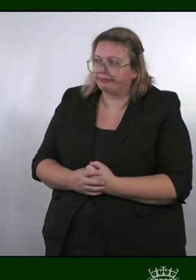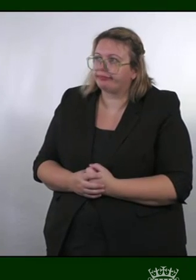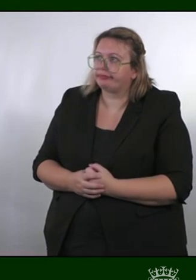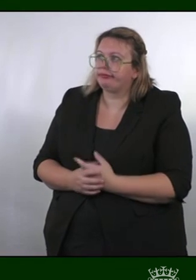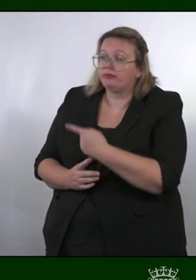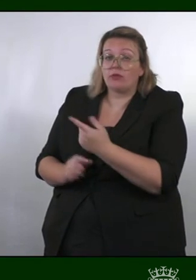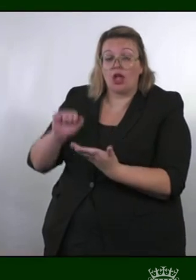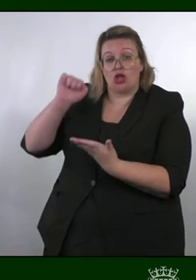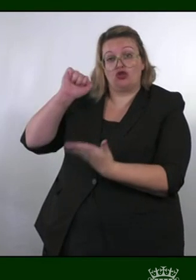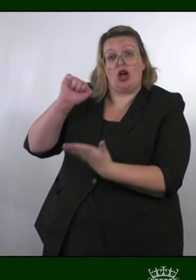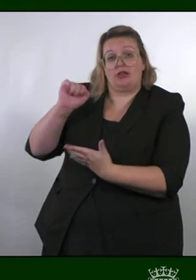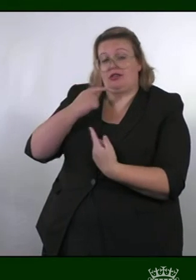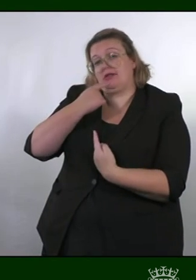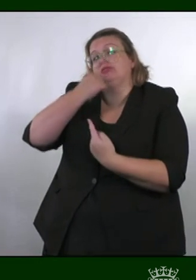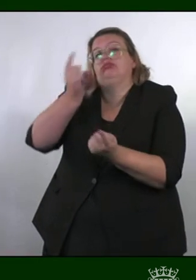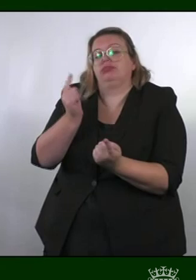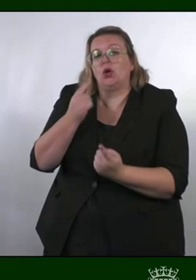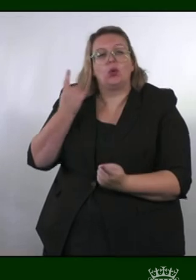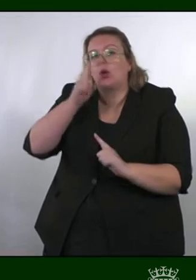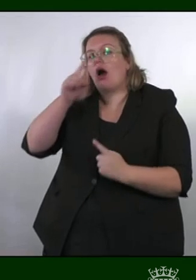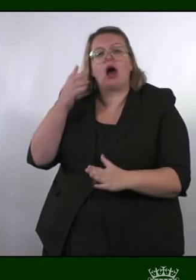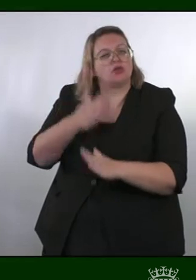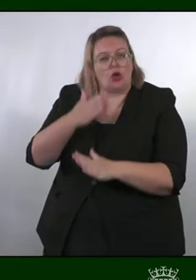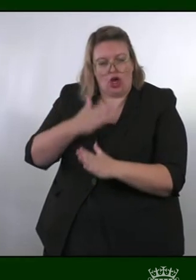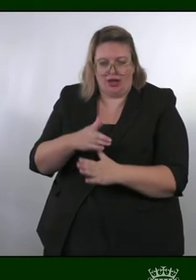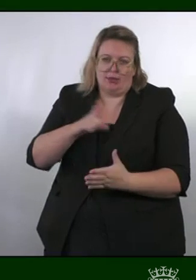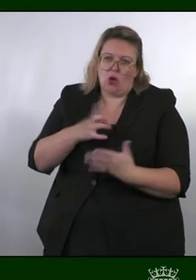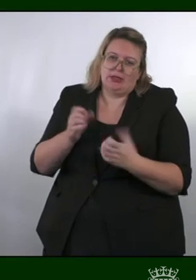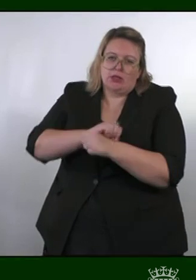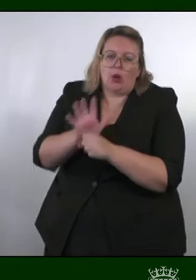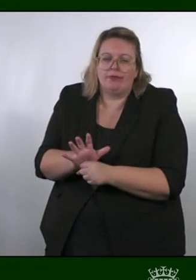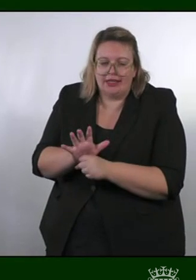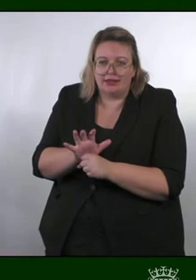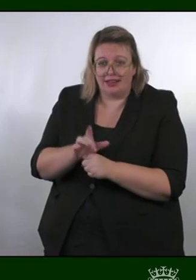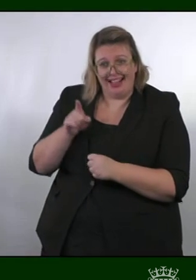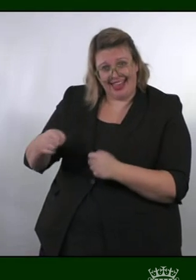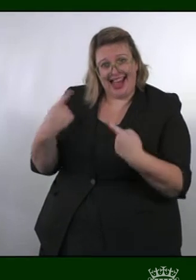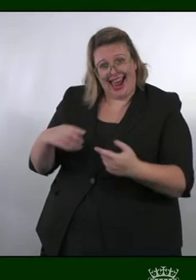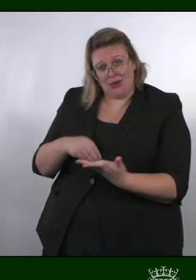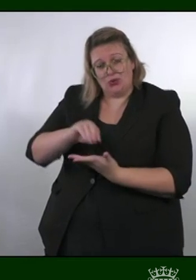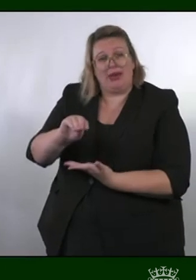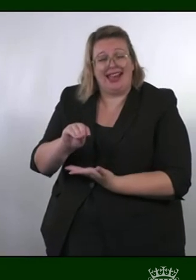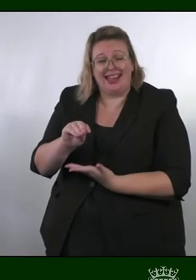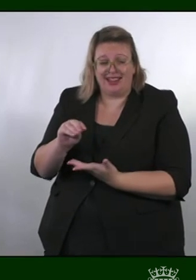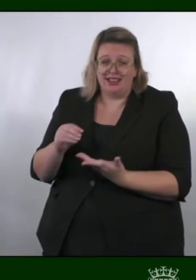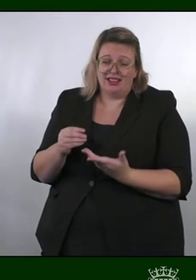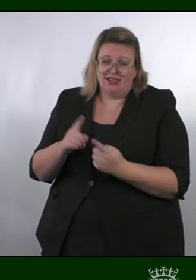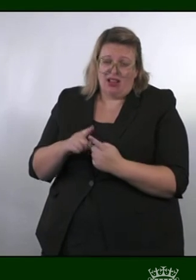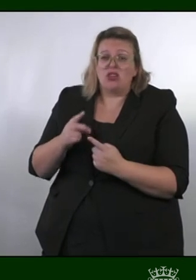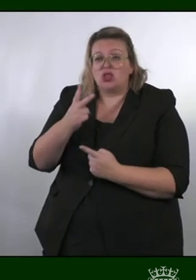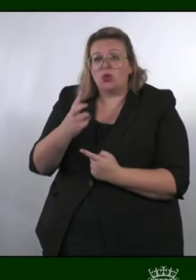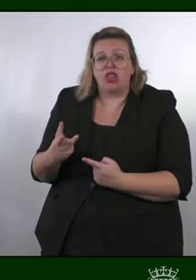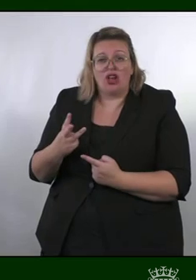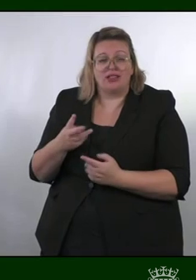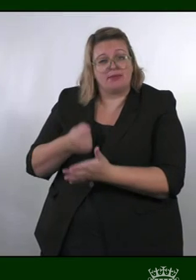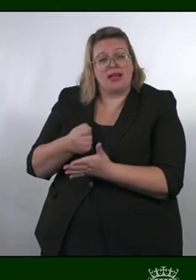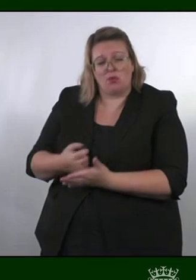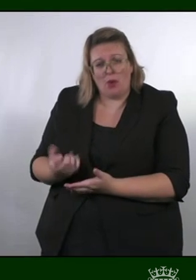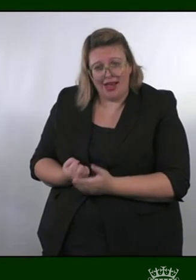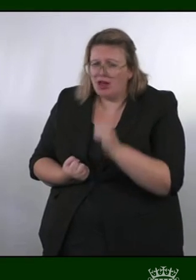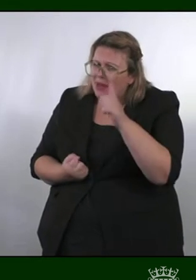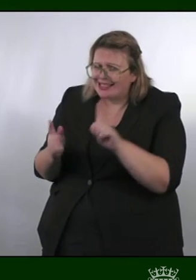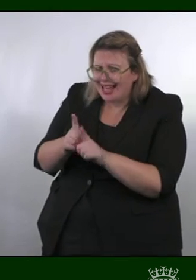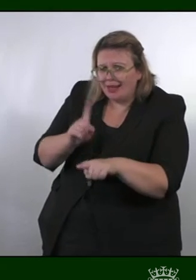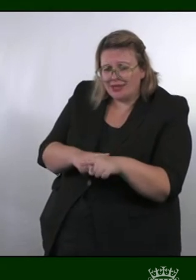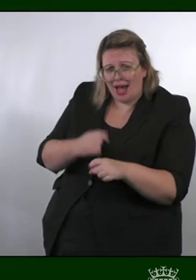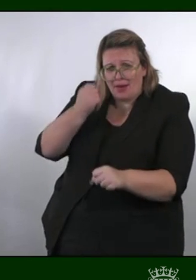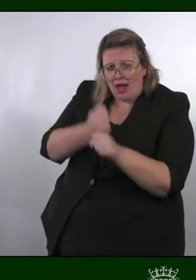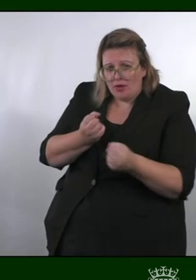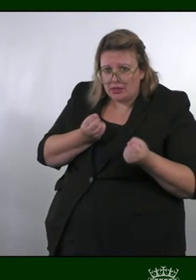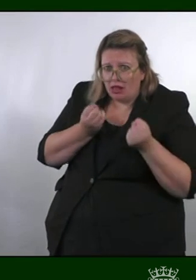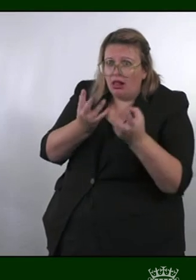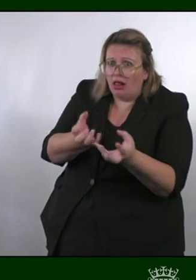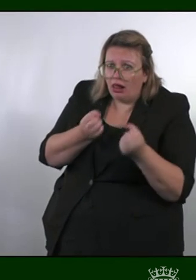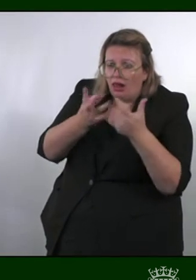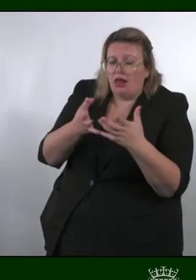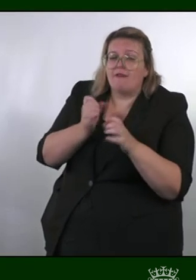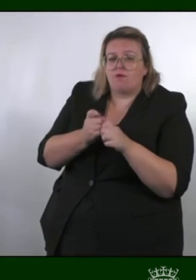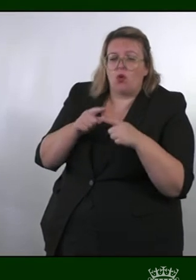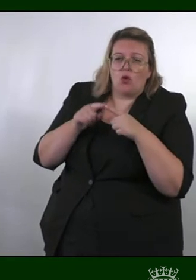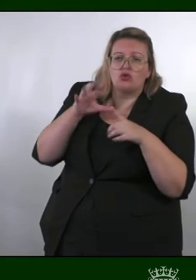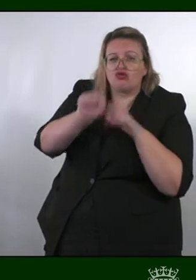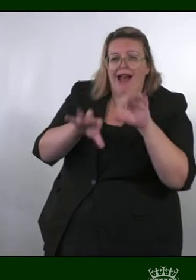That means that South Yorkshire—so the city of Sheffield, Barnsley, Rotherham and Doncaster—will be moving to the local covid alert level “very high”, taking effect at one minute past midnight on Saturday morning.